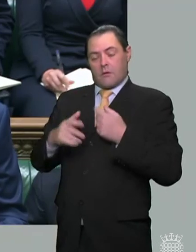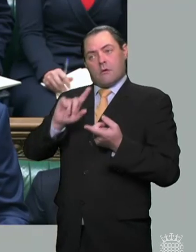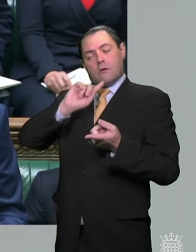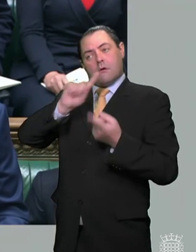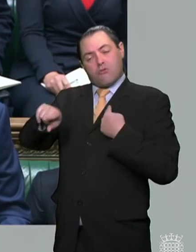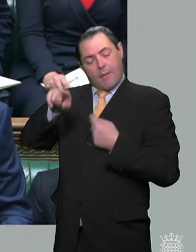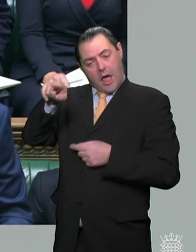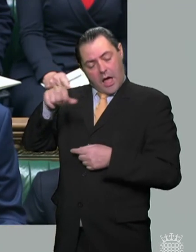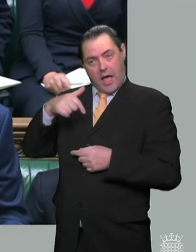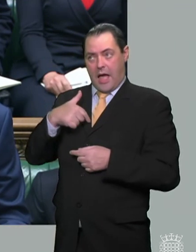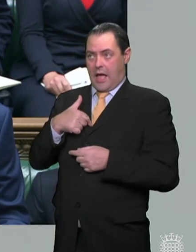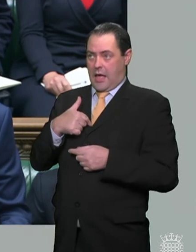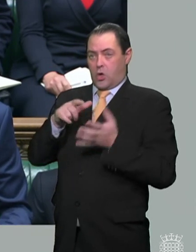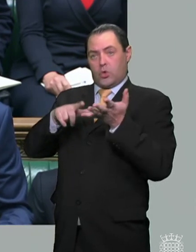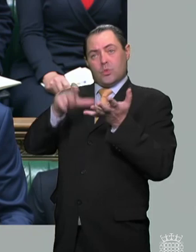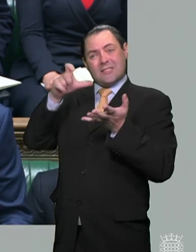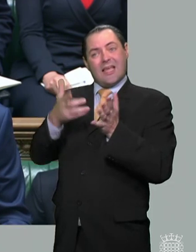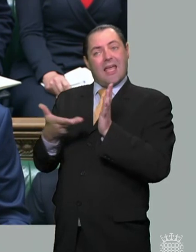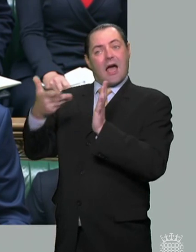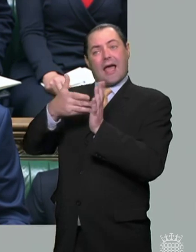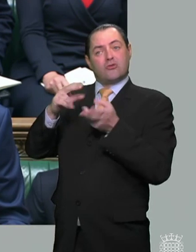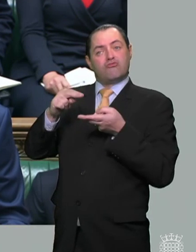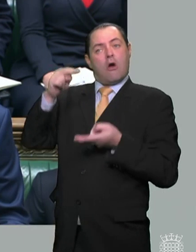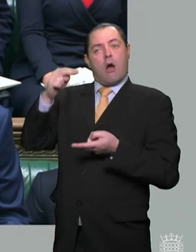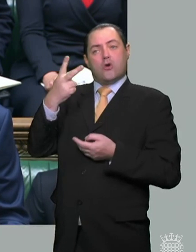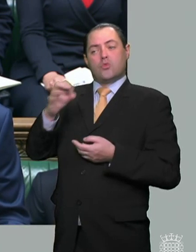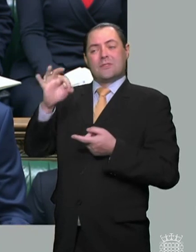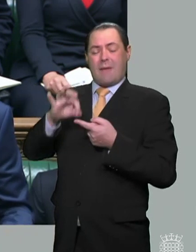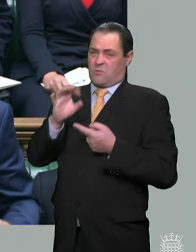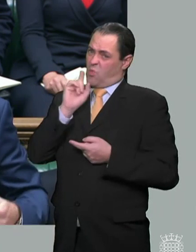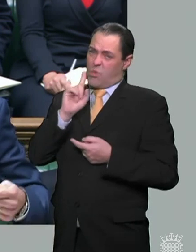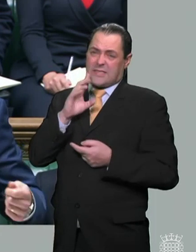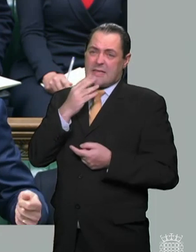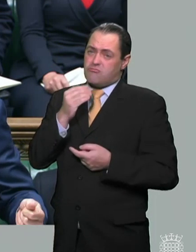The universal credit uplift was always meant to be temporary.